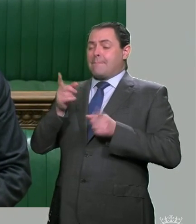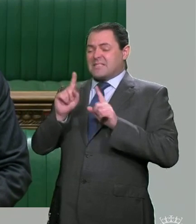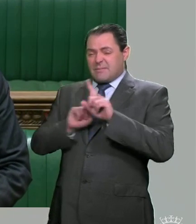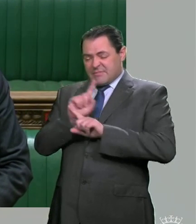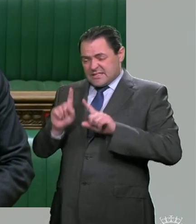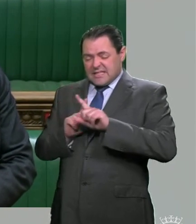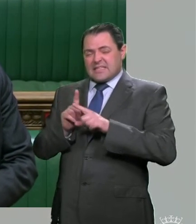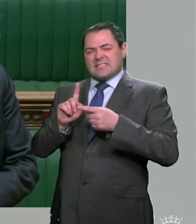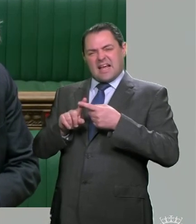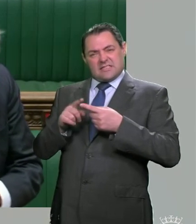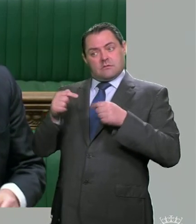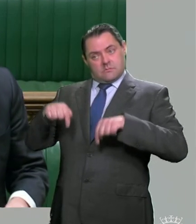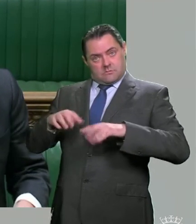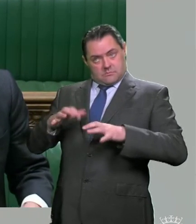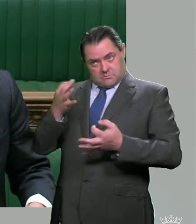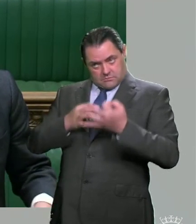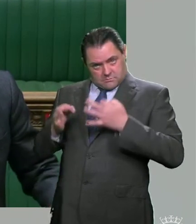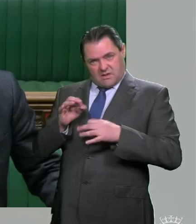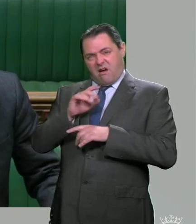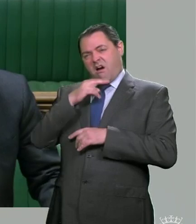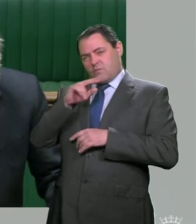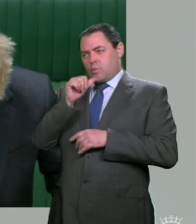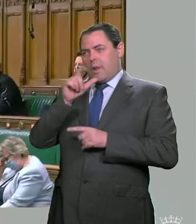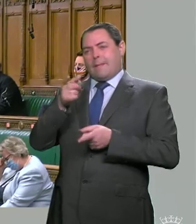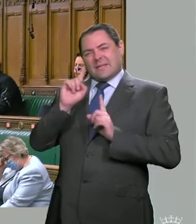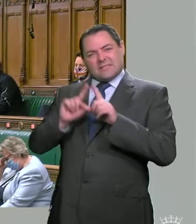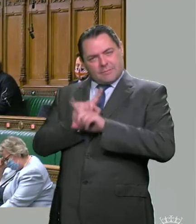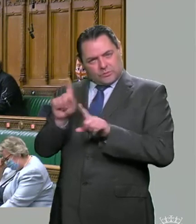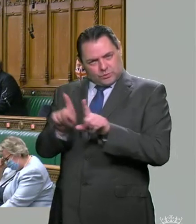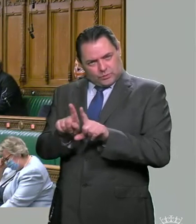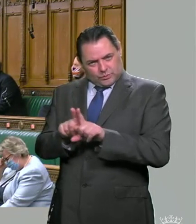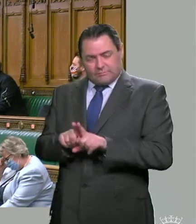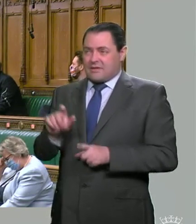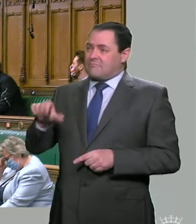In addition to my duties in this House, I shall have further such meetings later today.